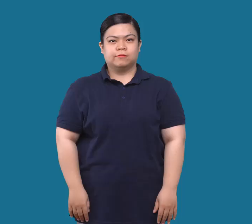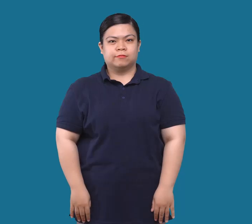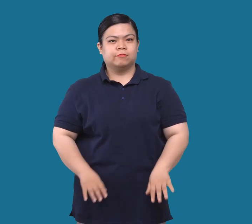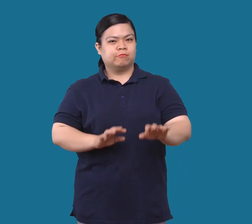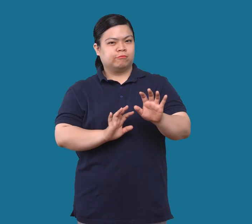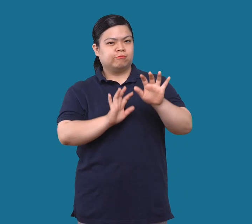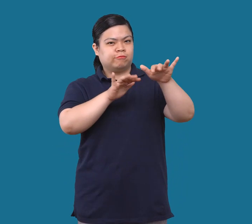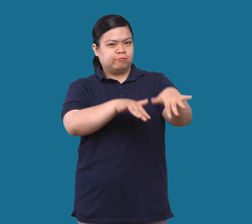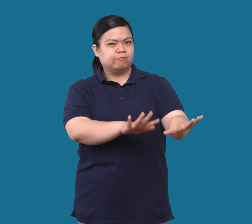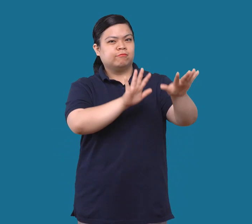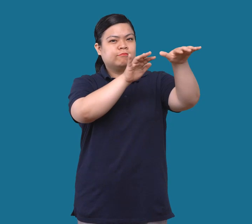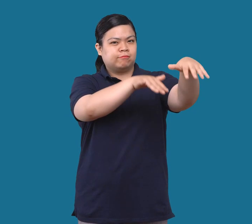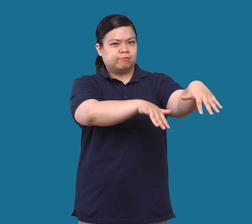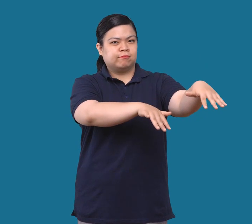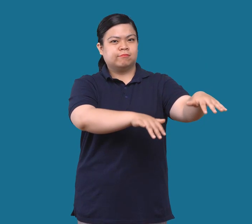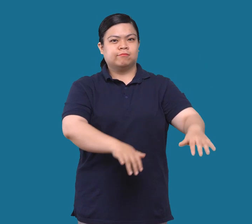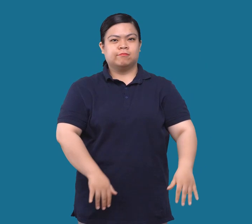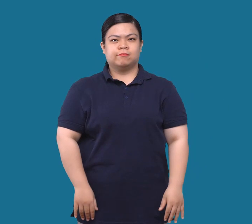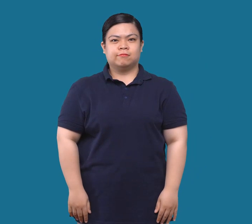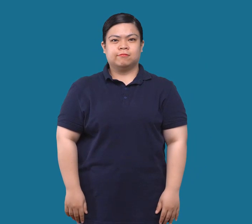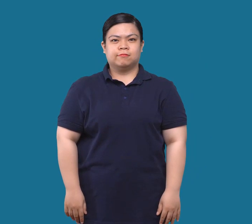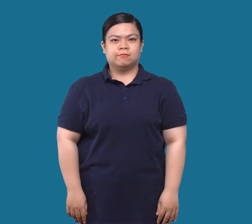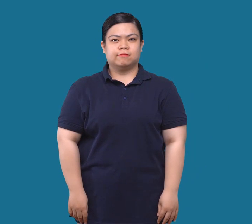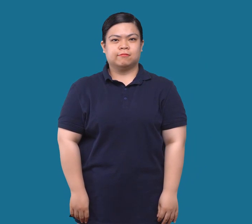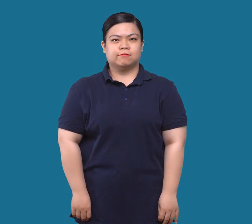sóng biển